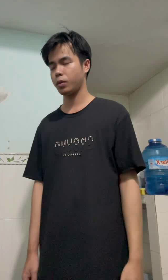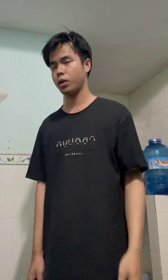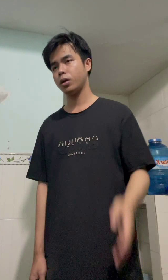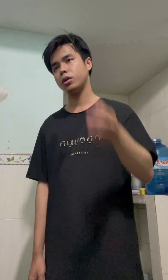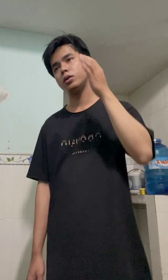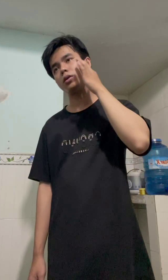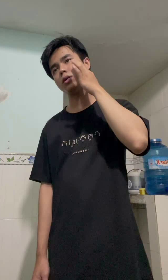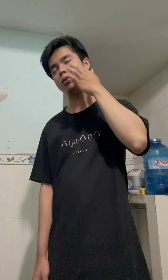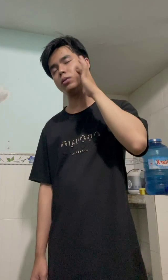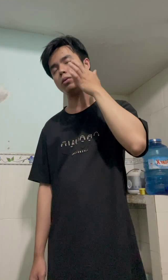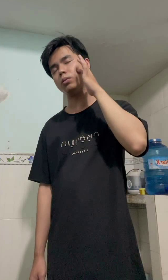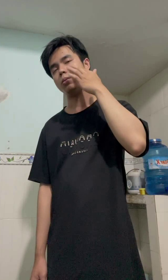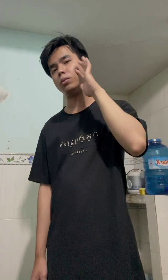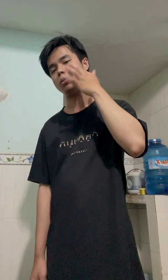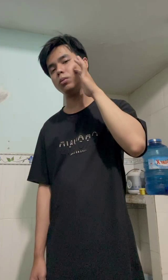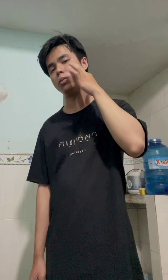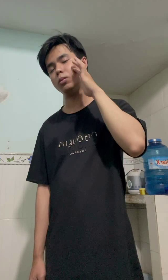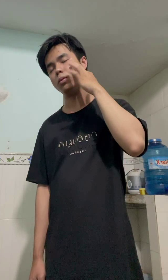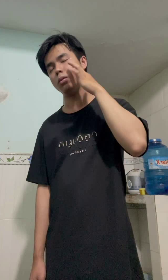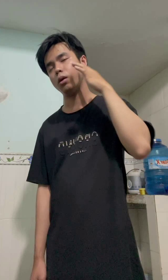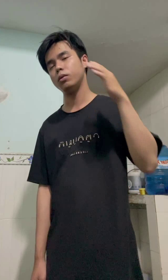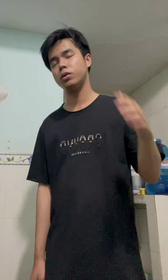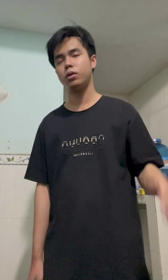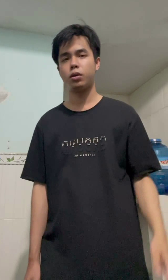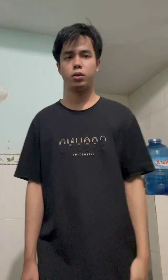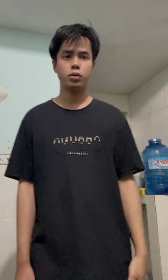kinh tom